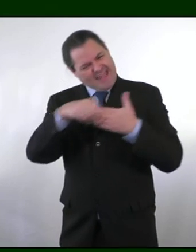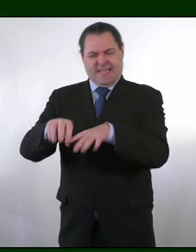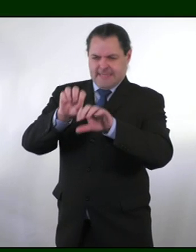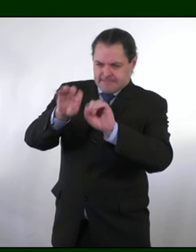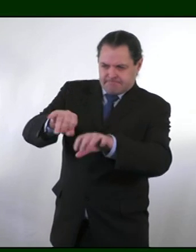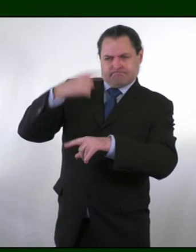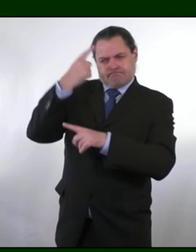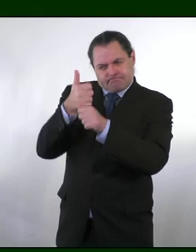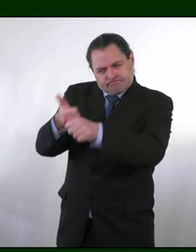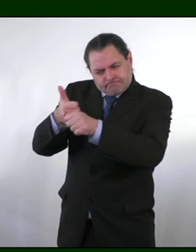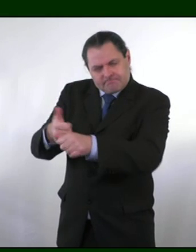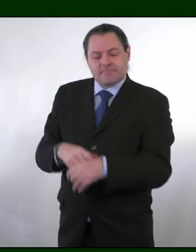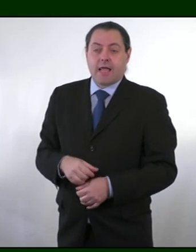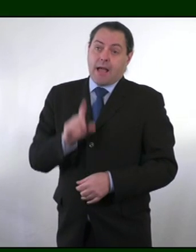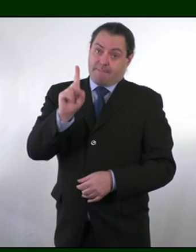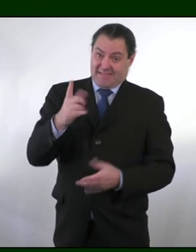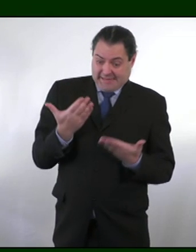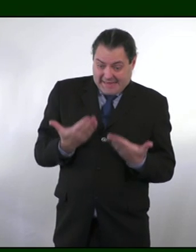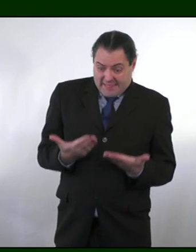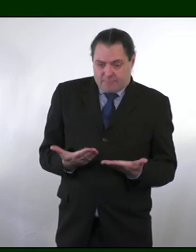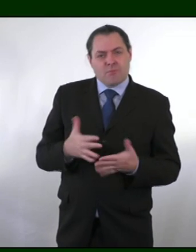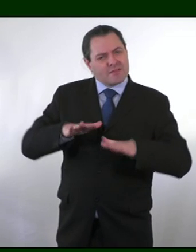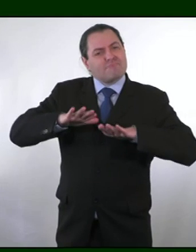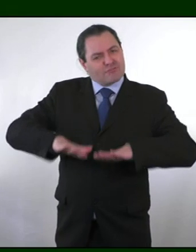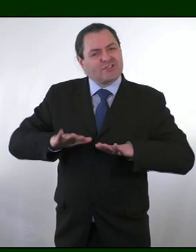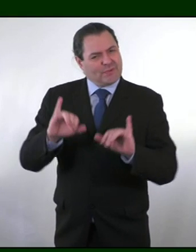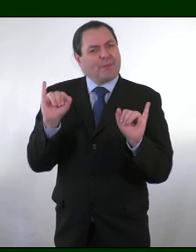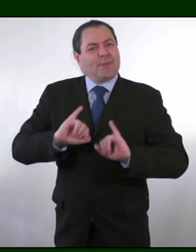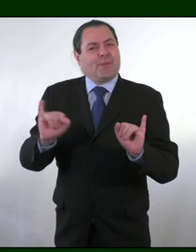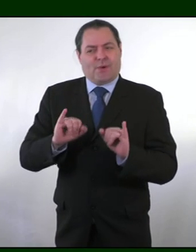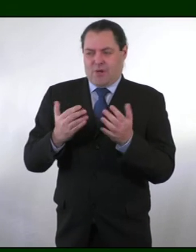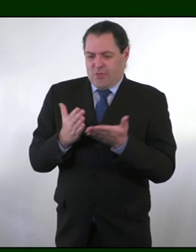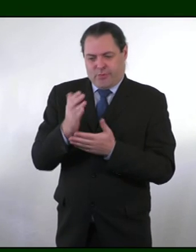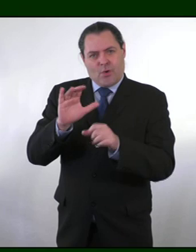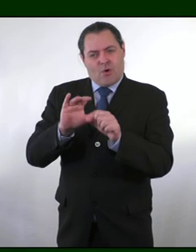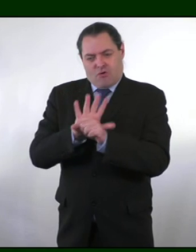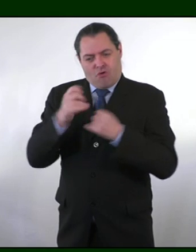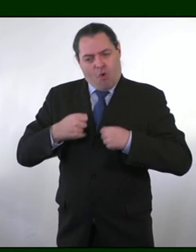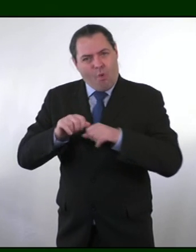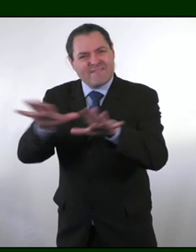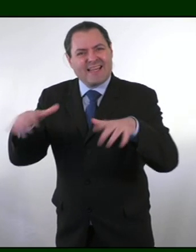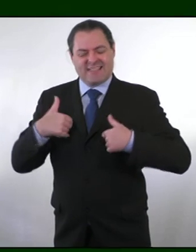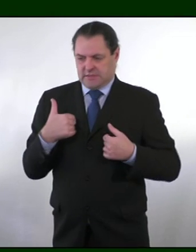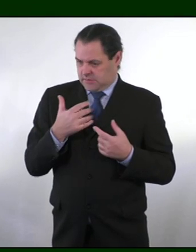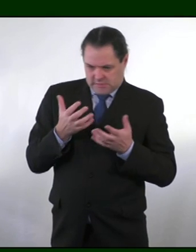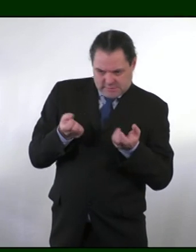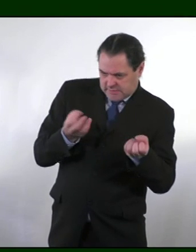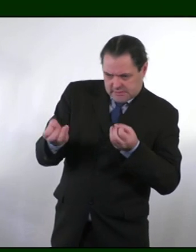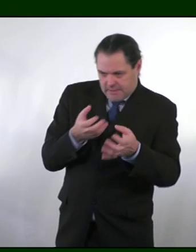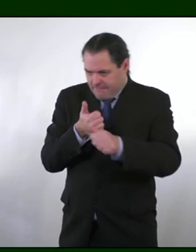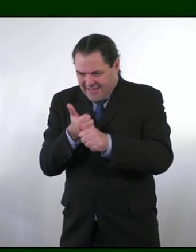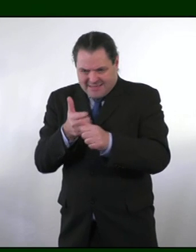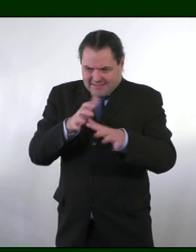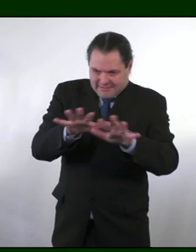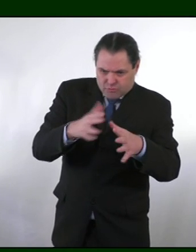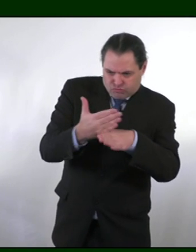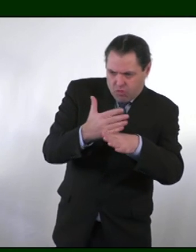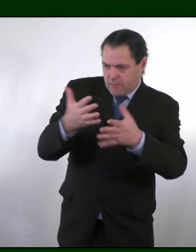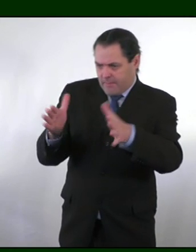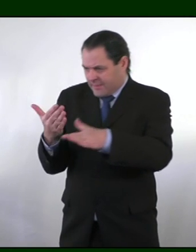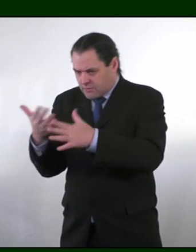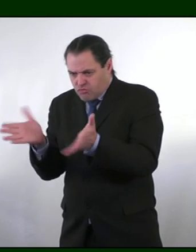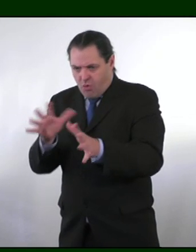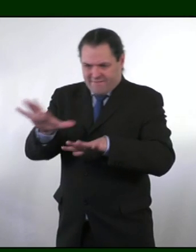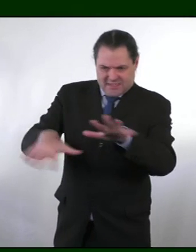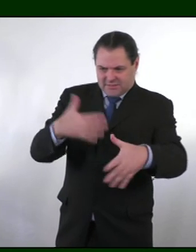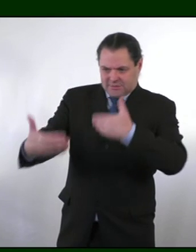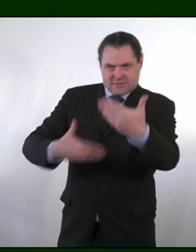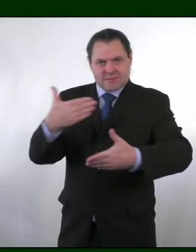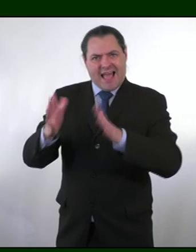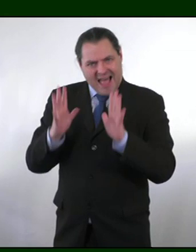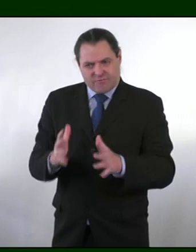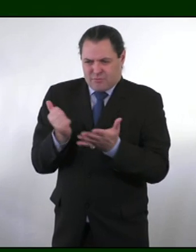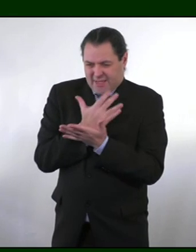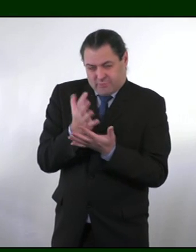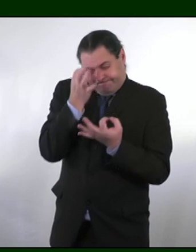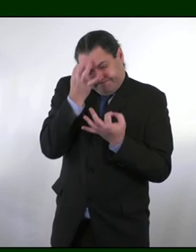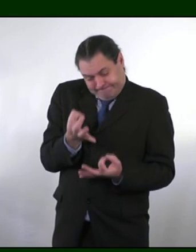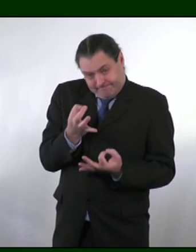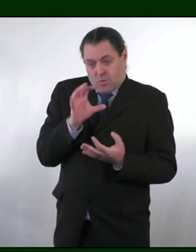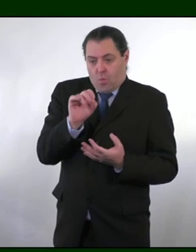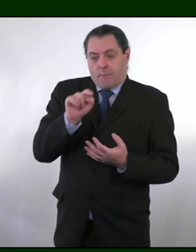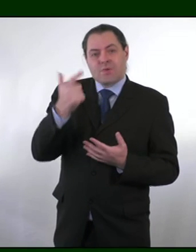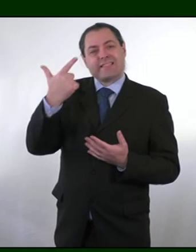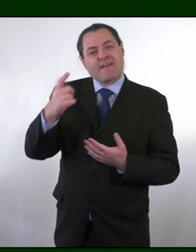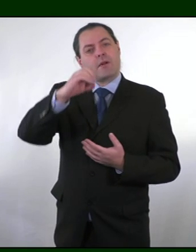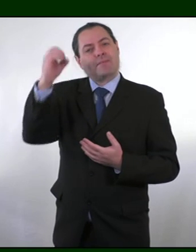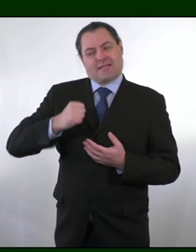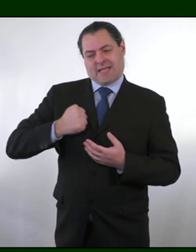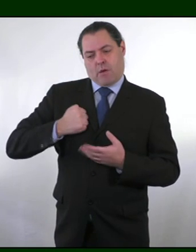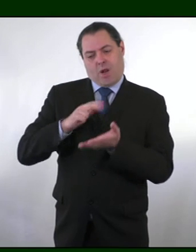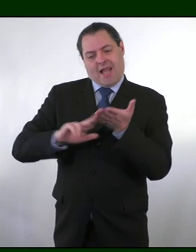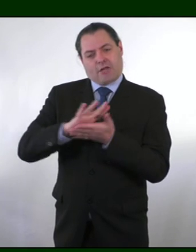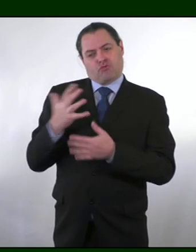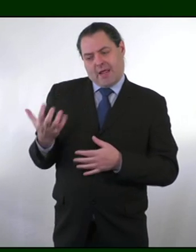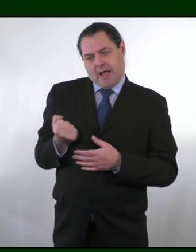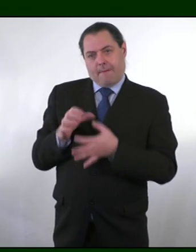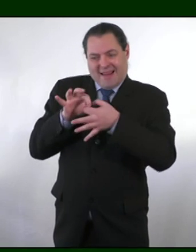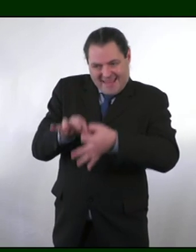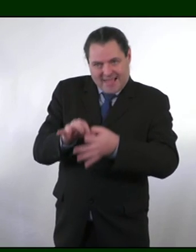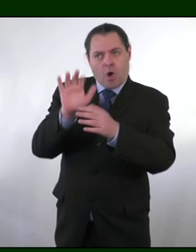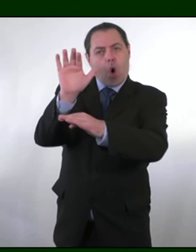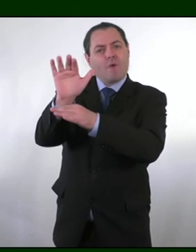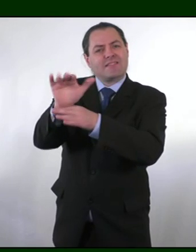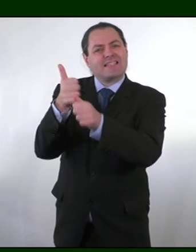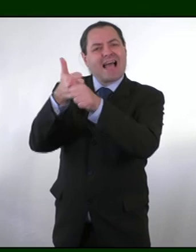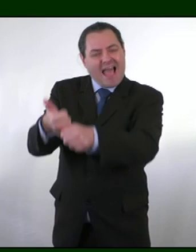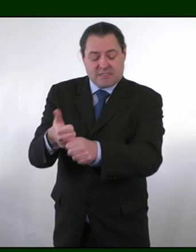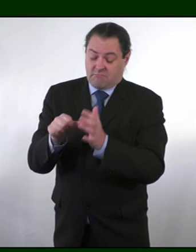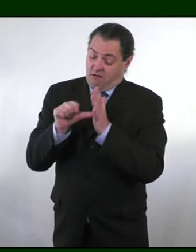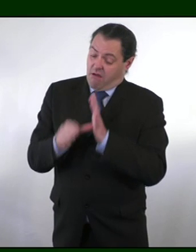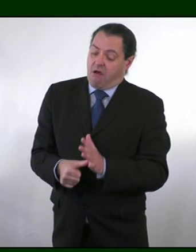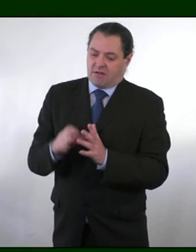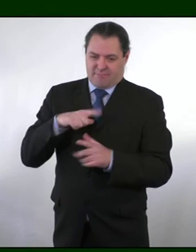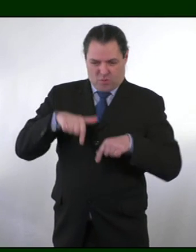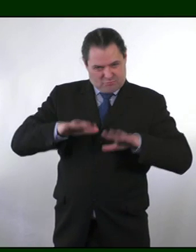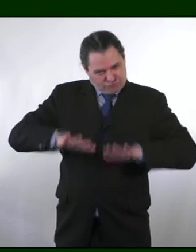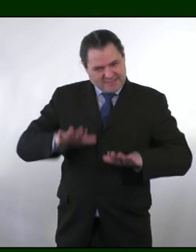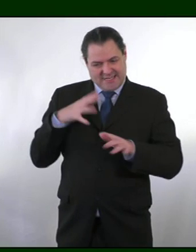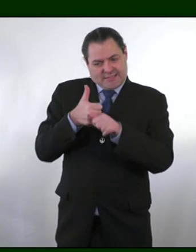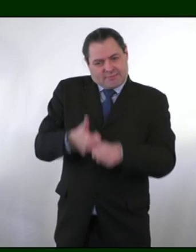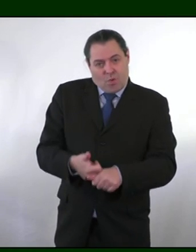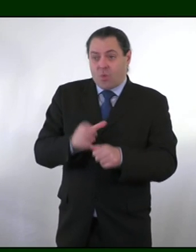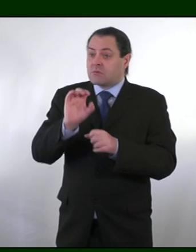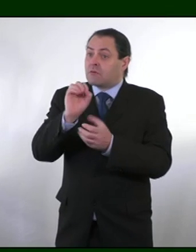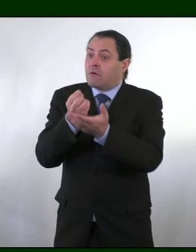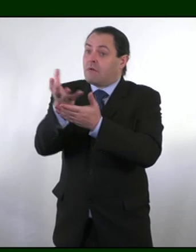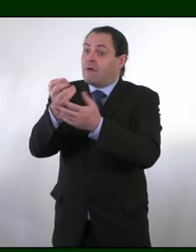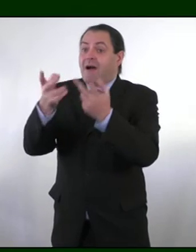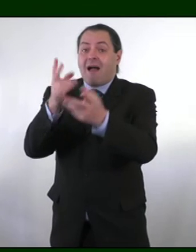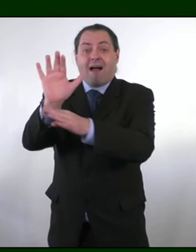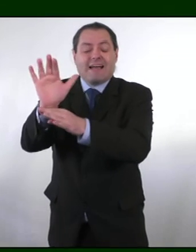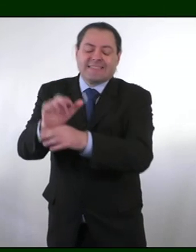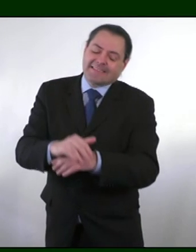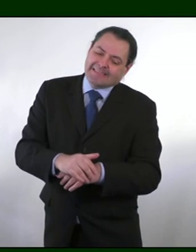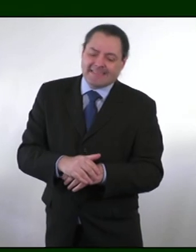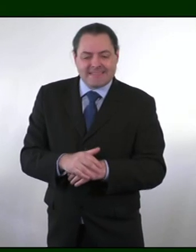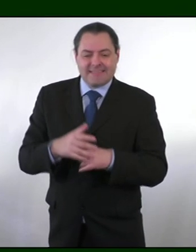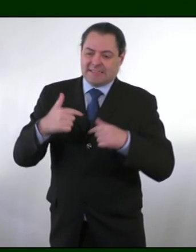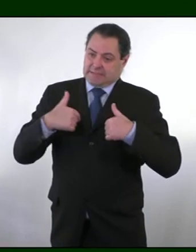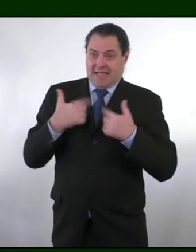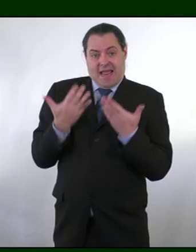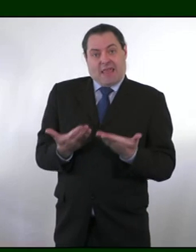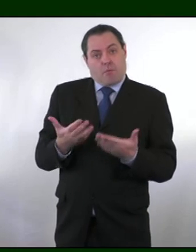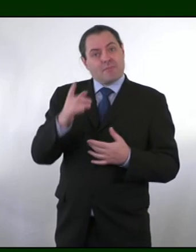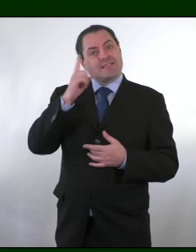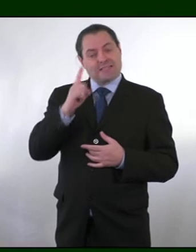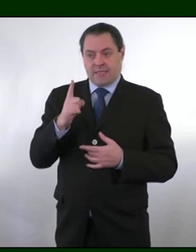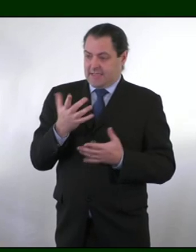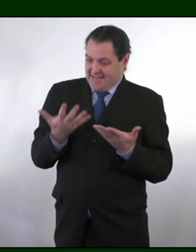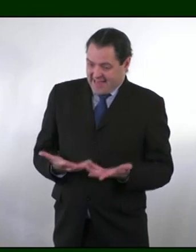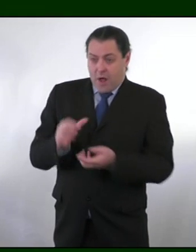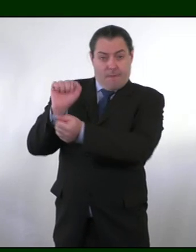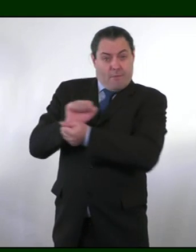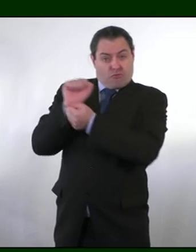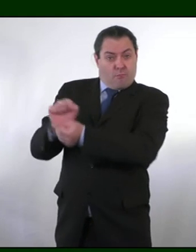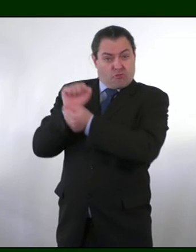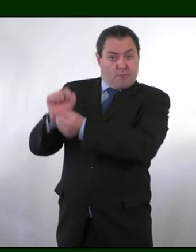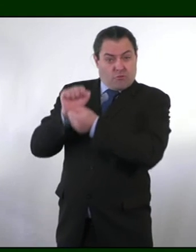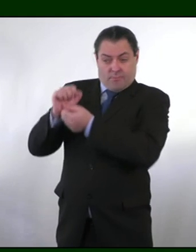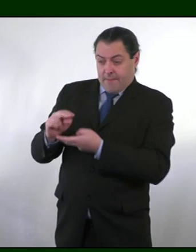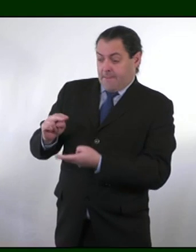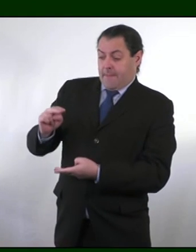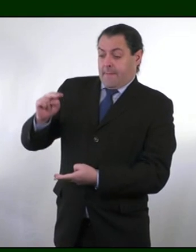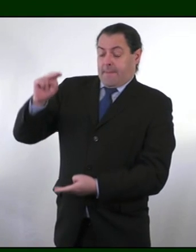But during a domestic fiscal emergency, when we need to prioritise our limited resources on jobs and public services, sticking rigidly to spending 0.7% of our national income on overseas aid is difficult to justify to the British people, especially when we are seeing the highest peacetime levels of borrowing on record.